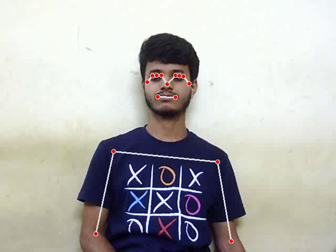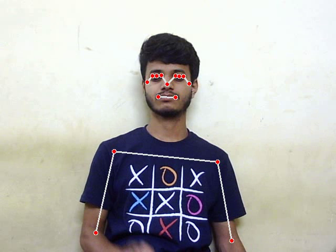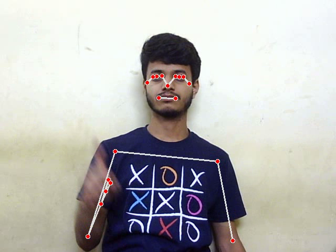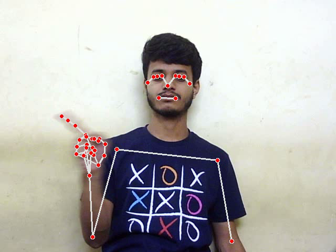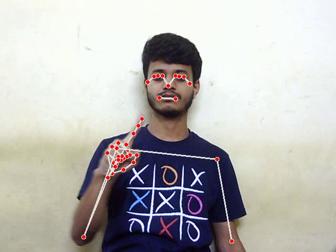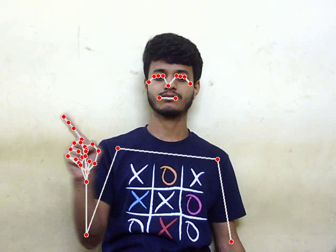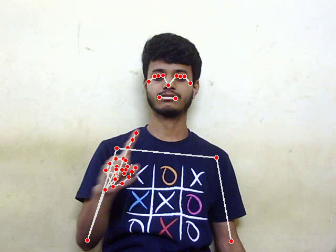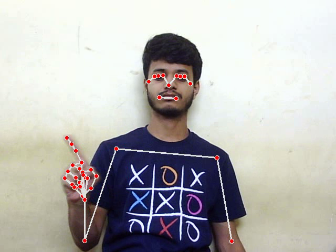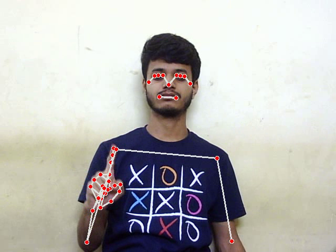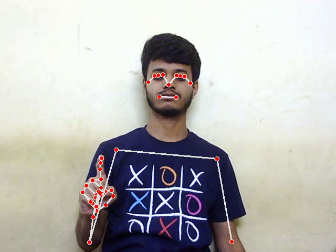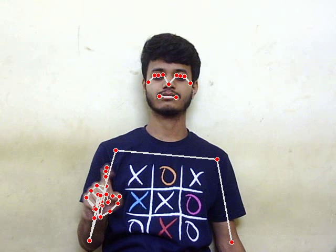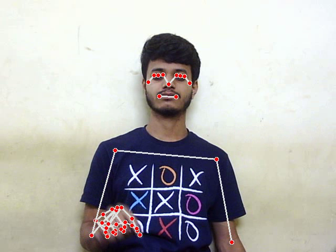where